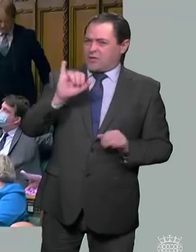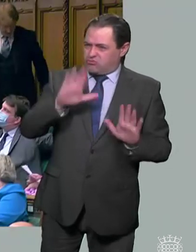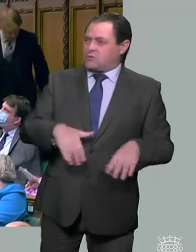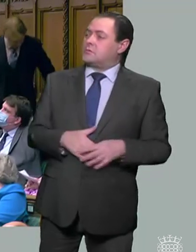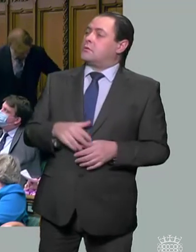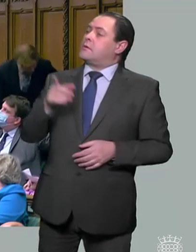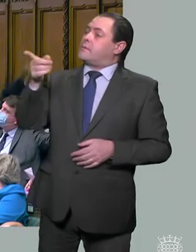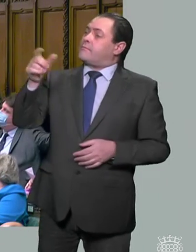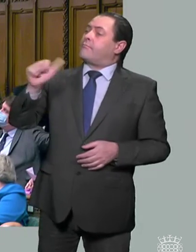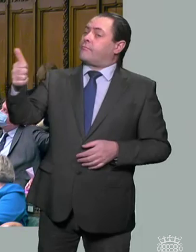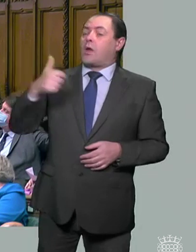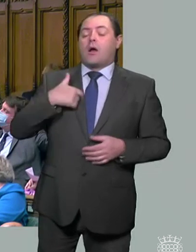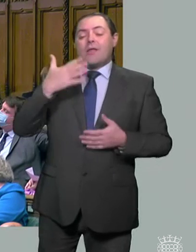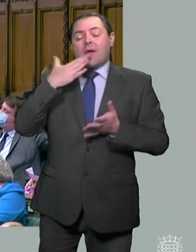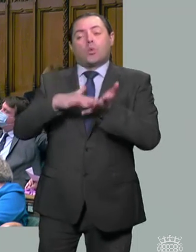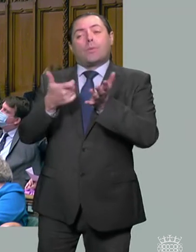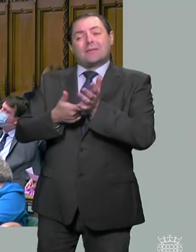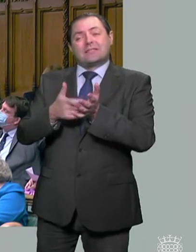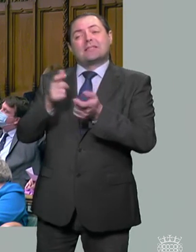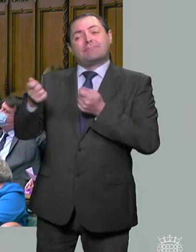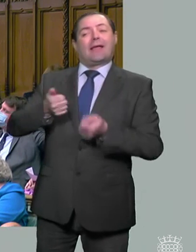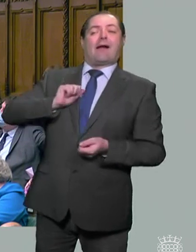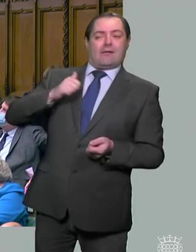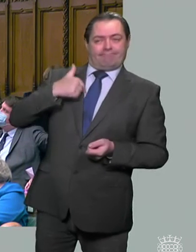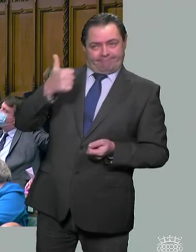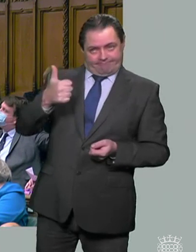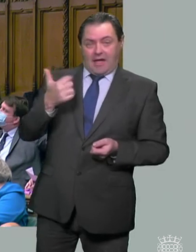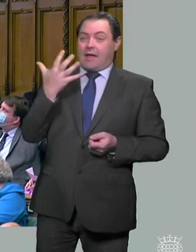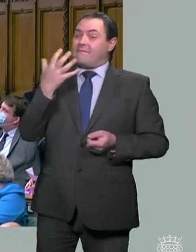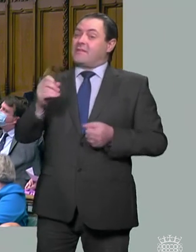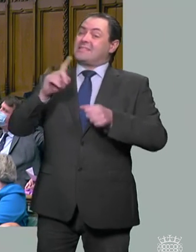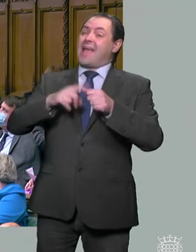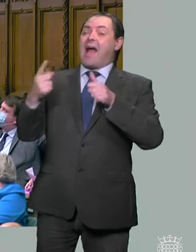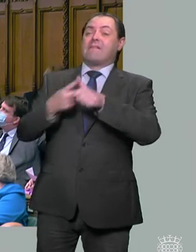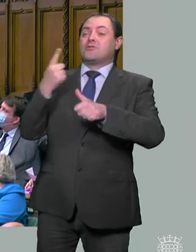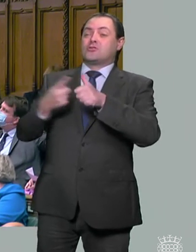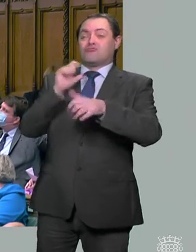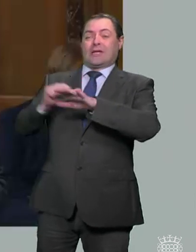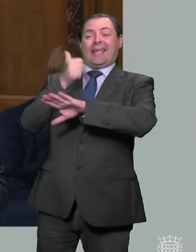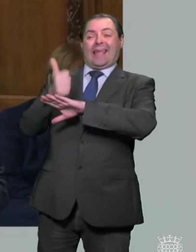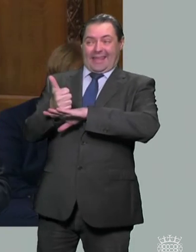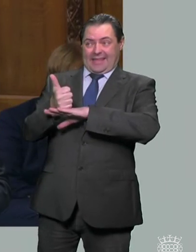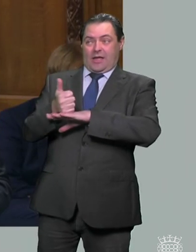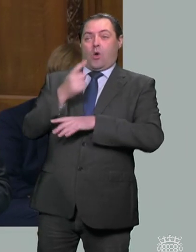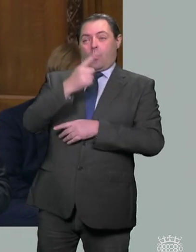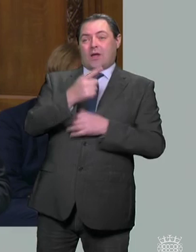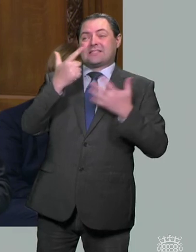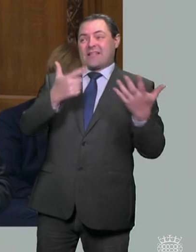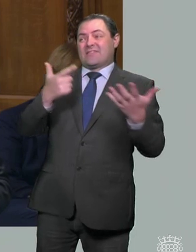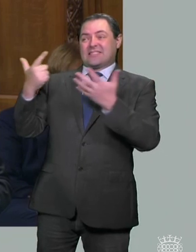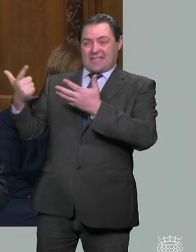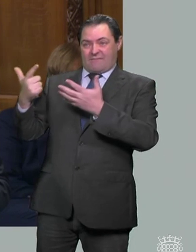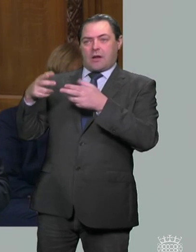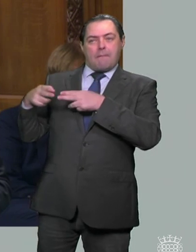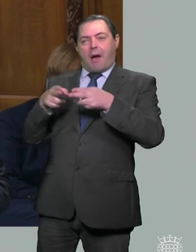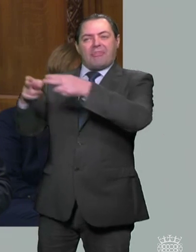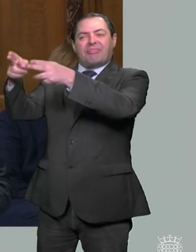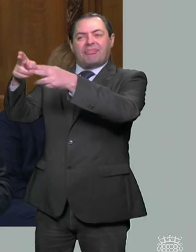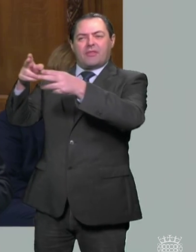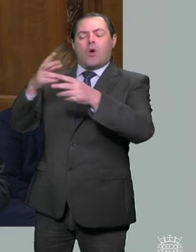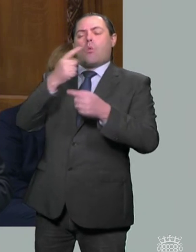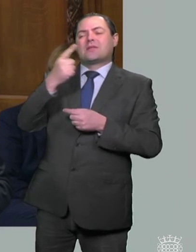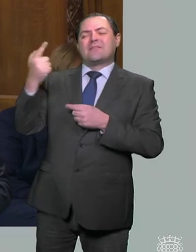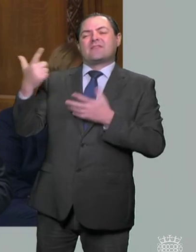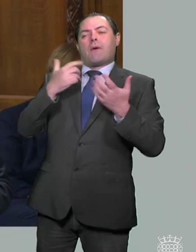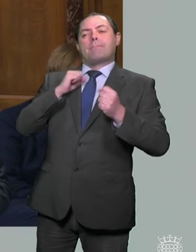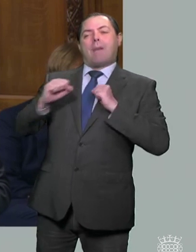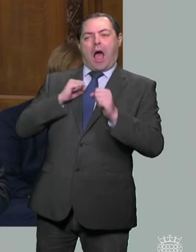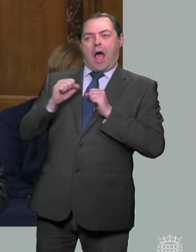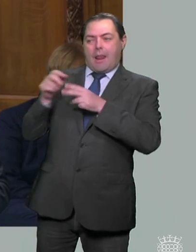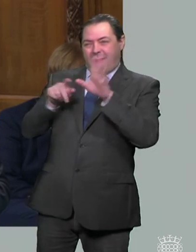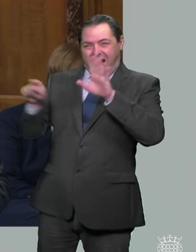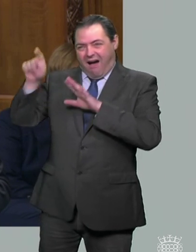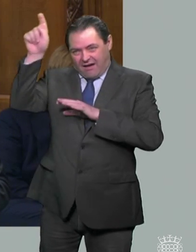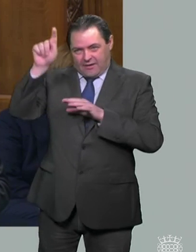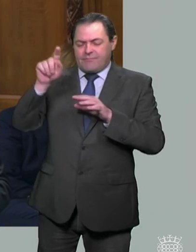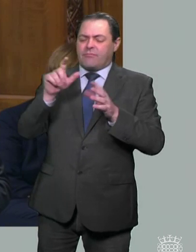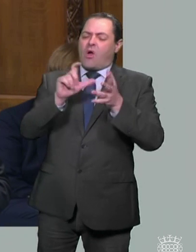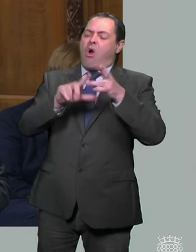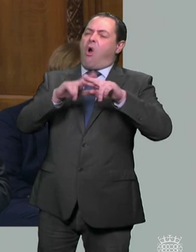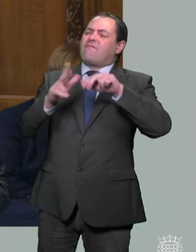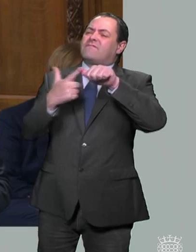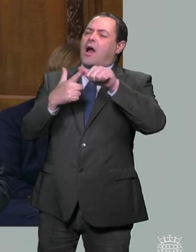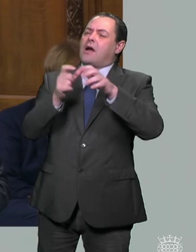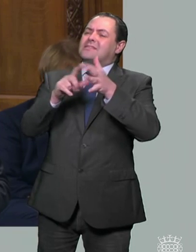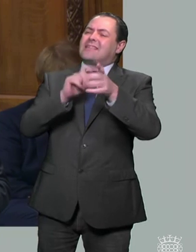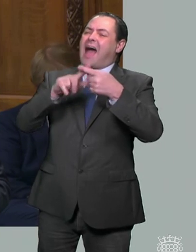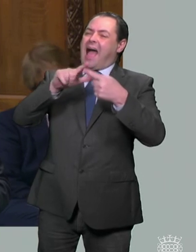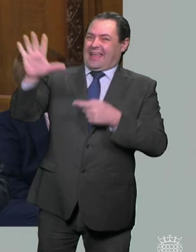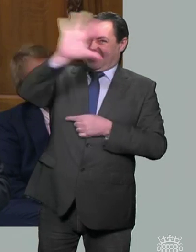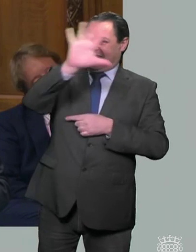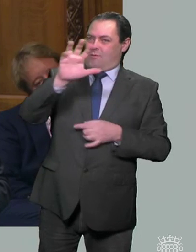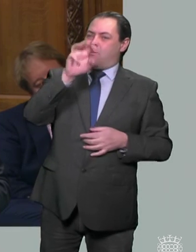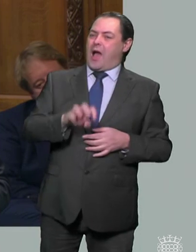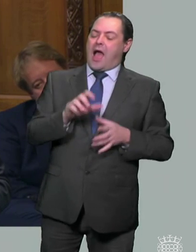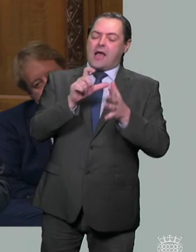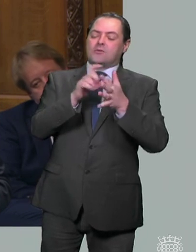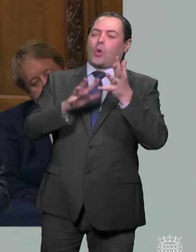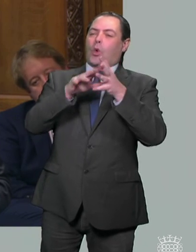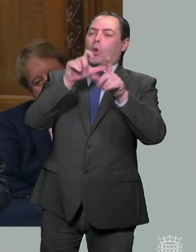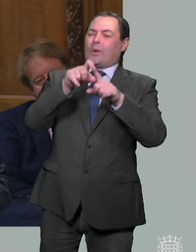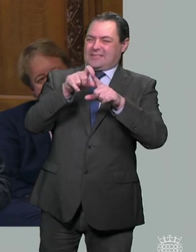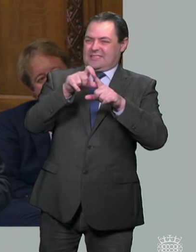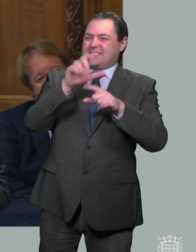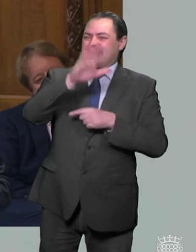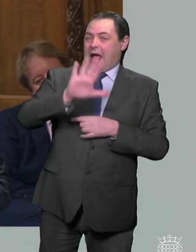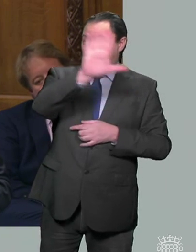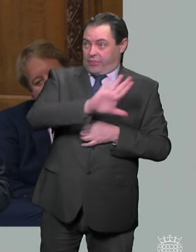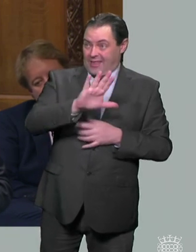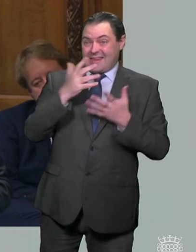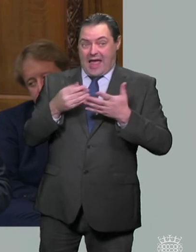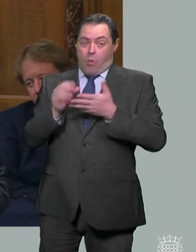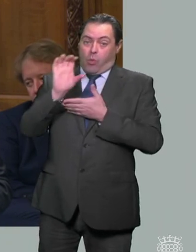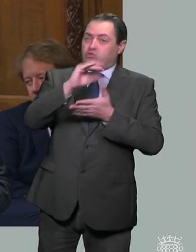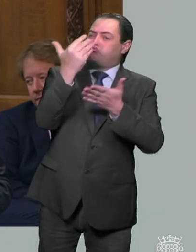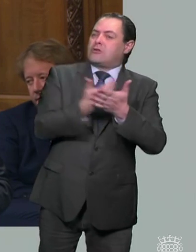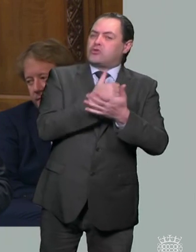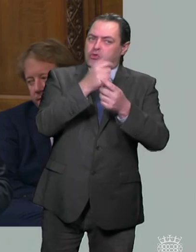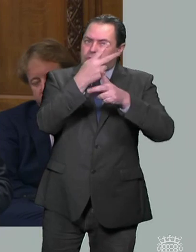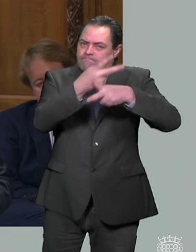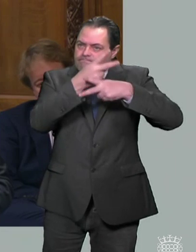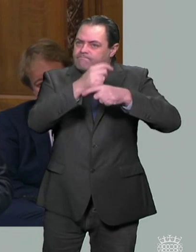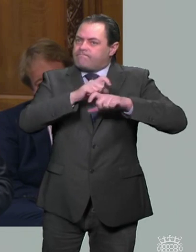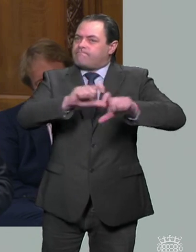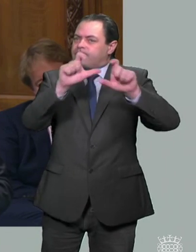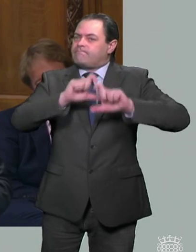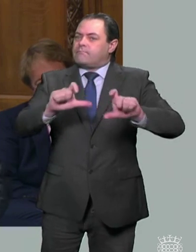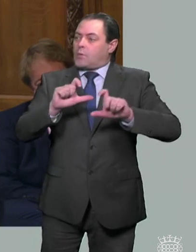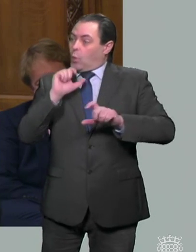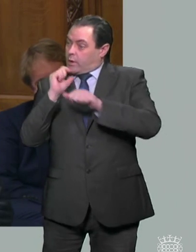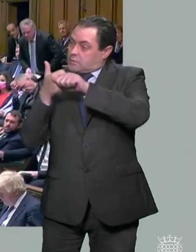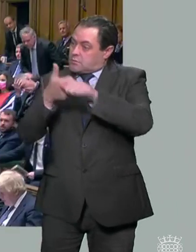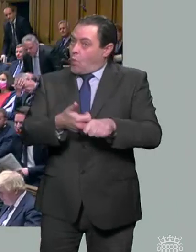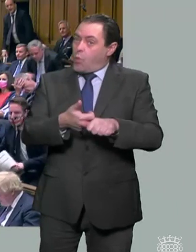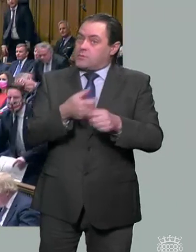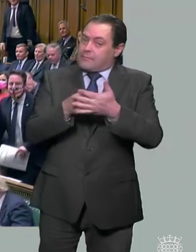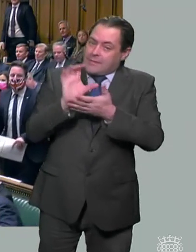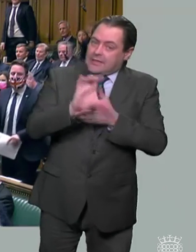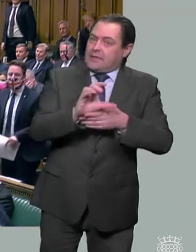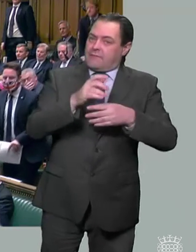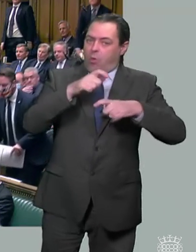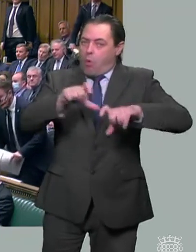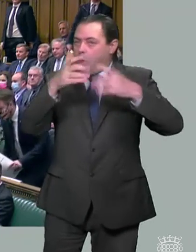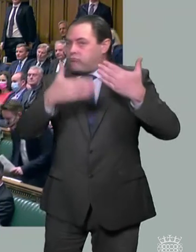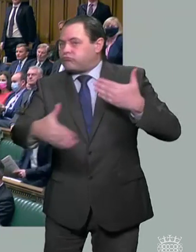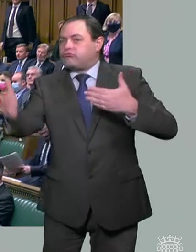Will the Prime Minister join me in celebrating the 50th anniversary this year of the formation of the 177-mile path for walkers along Offa’s Dyke, which runs through Clwyd South, and give his support to the recently launched Offa’s Dyke rescue fund to repair and preserve this monument and nature reserve for future generations?